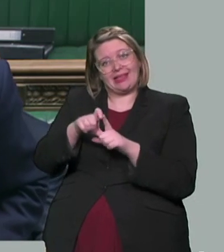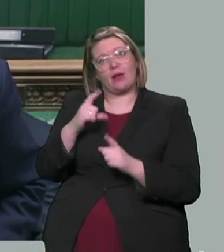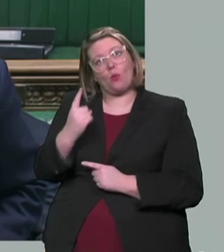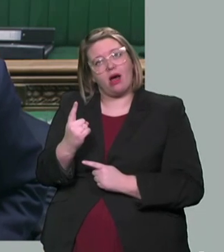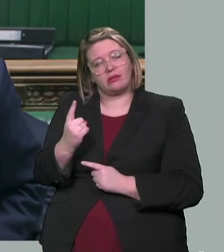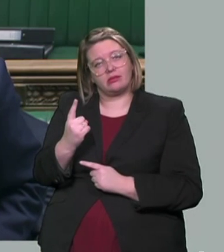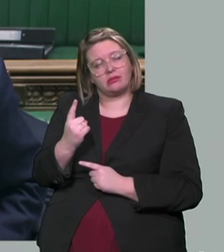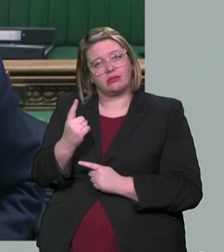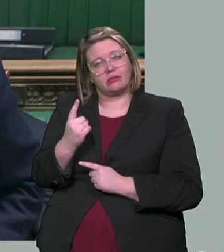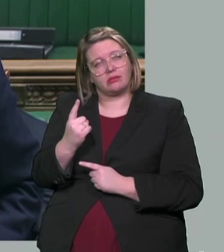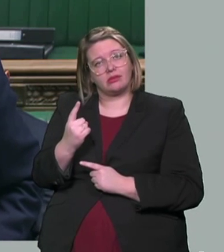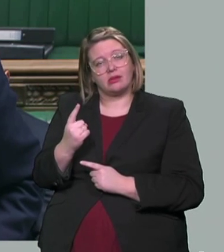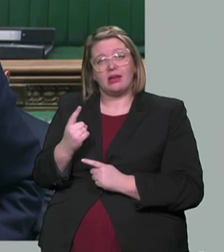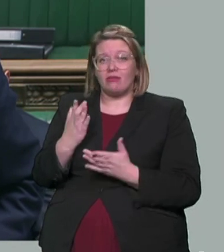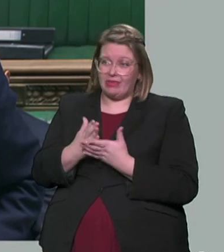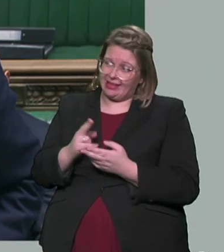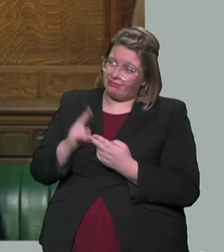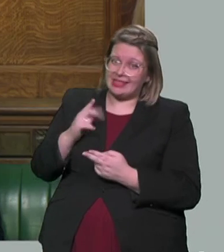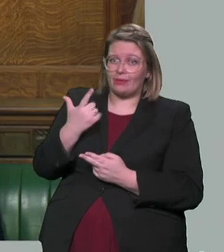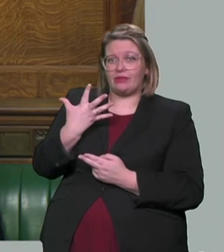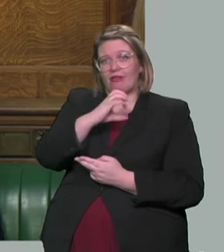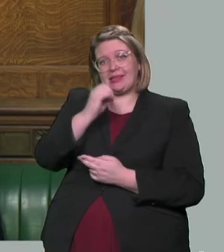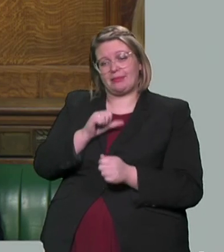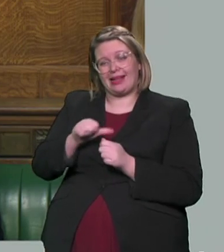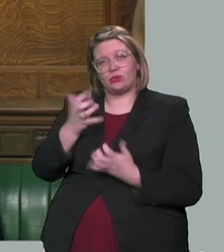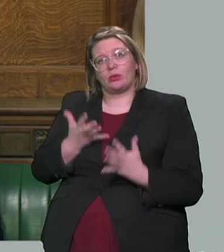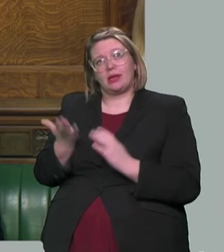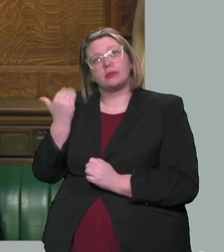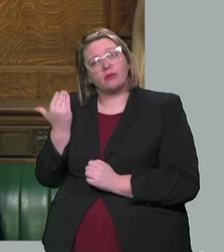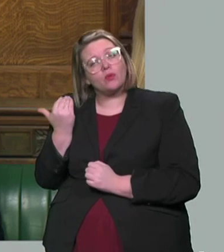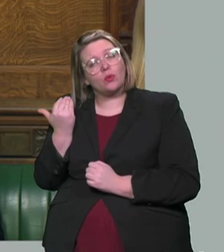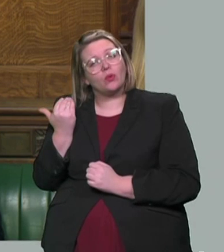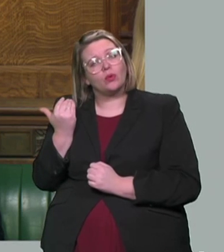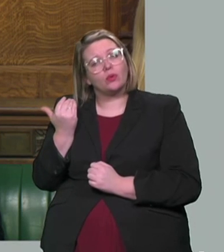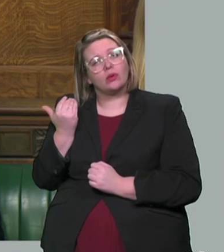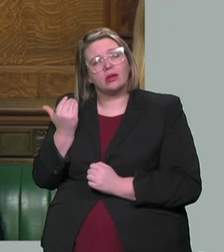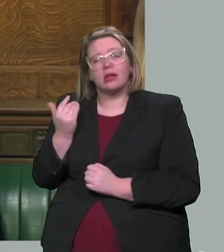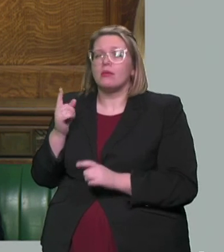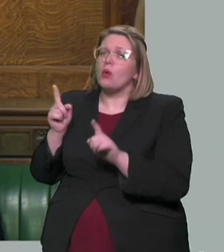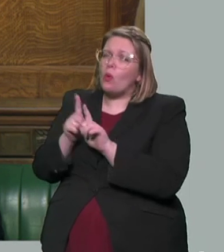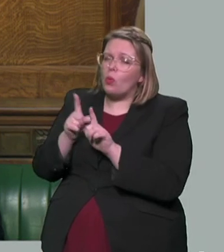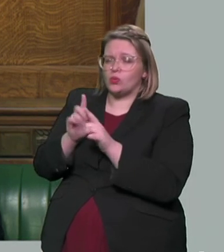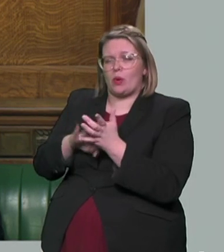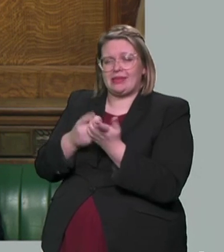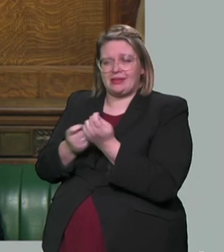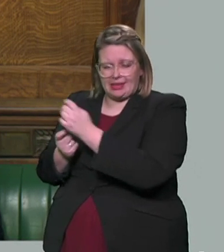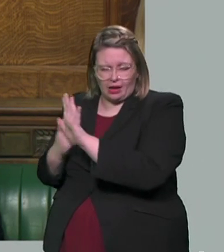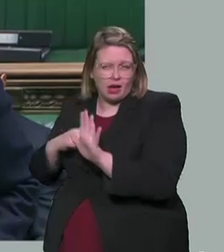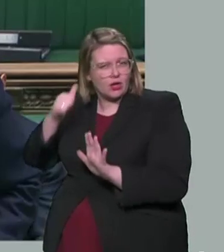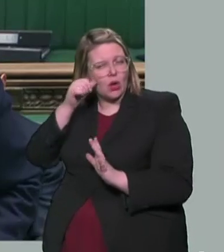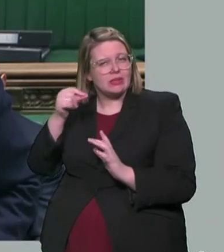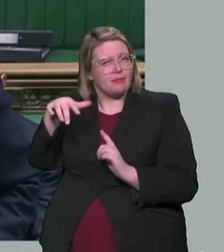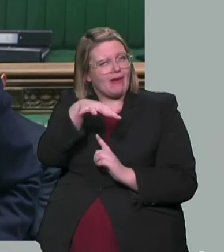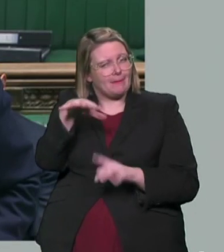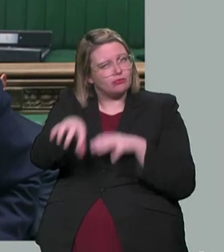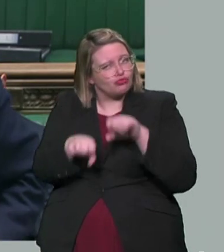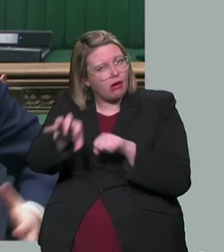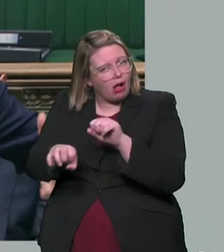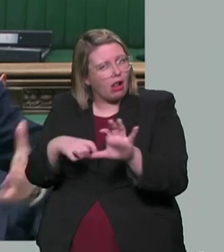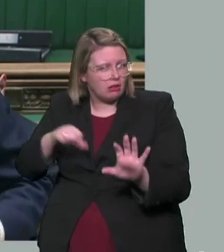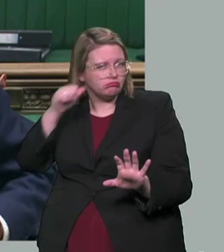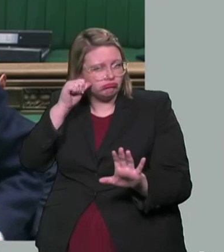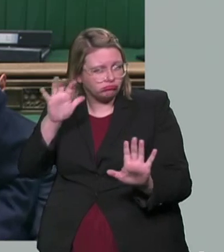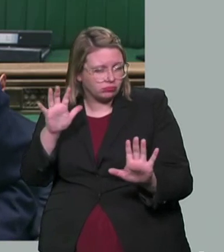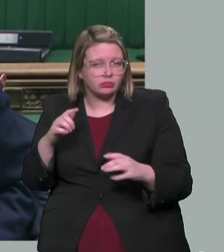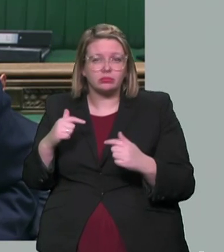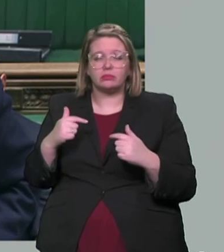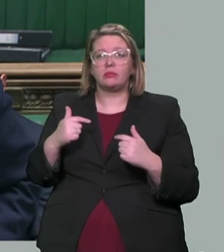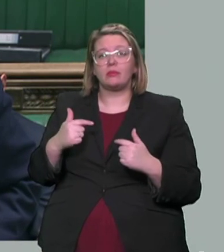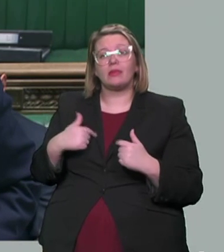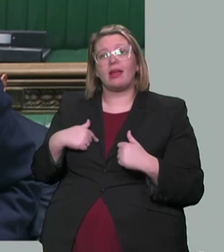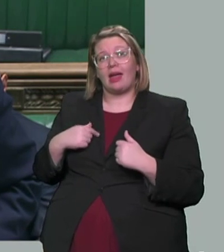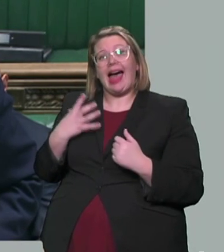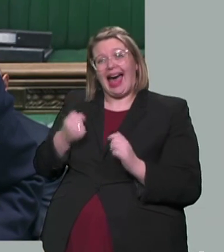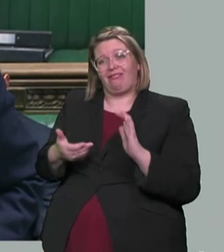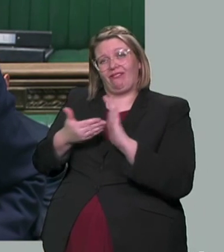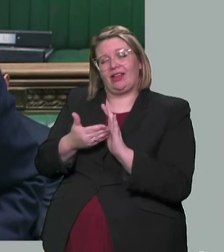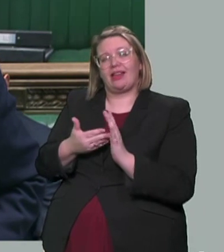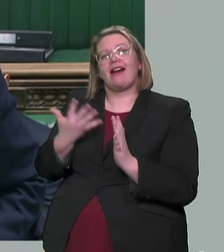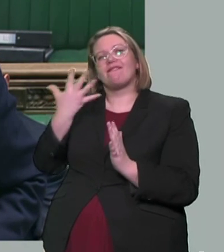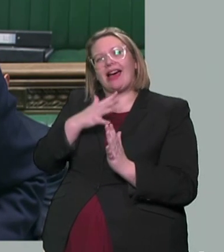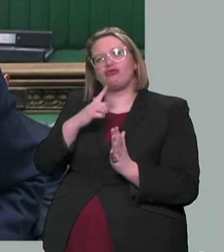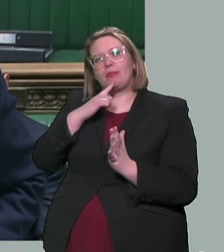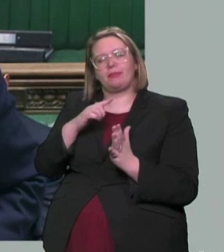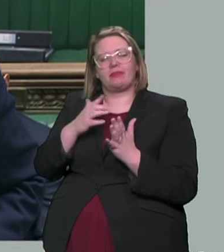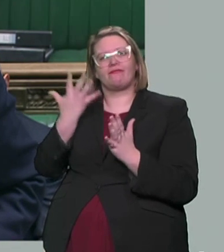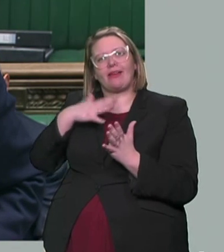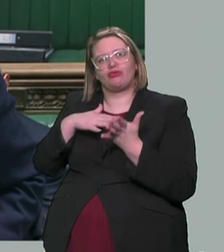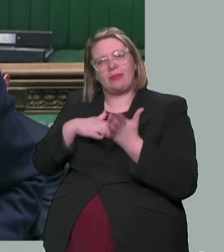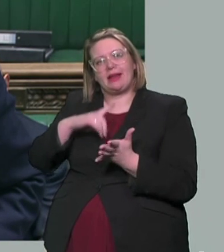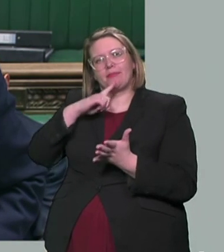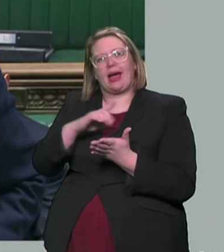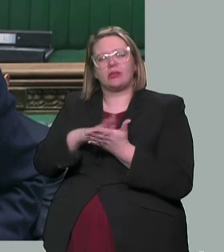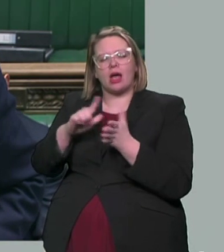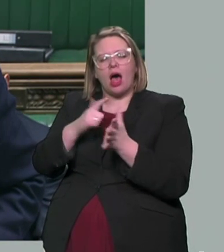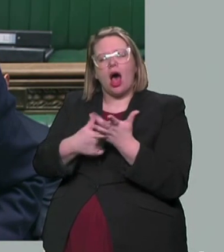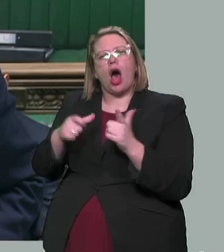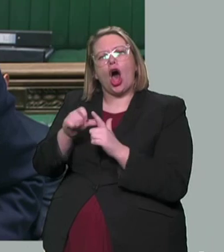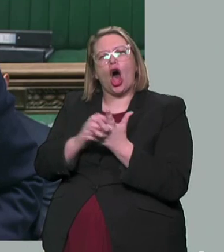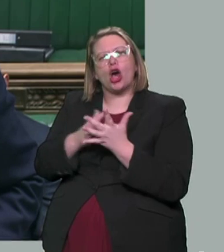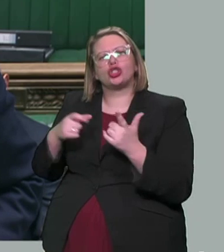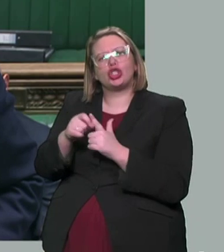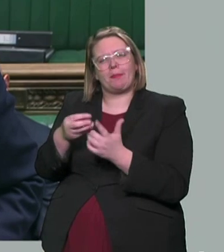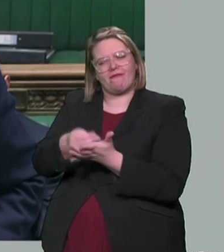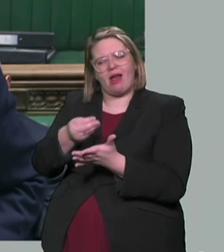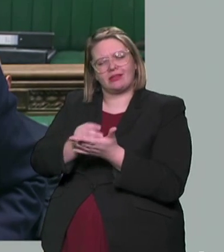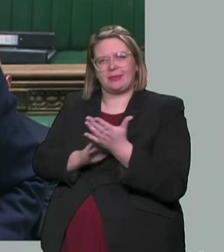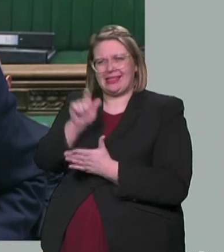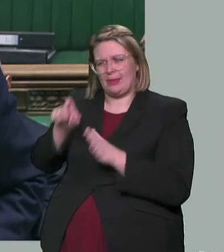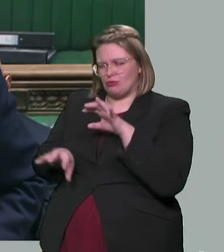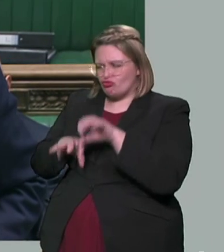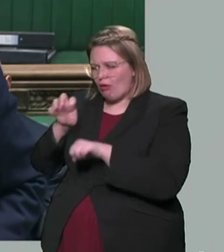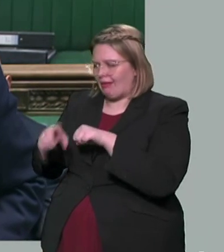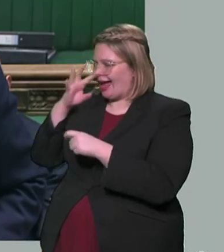That is equivalent to a 75% increase, but what we are also doing—because I do appreciate that some families are finding it very tough at the moment—is increasing the £500 million hardship fund that is available through local councils to help people through a difficult time.